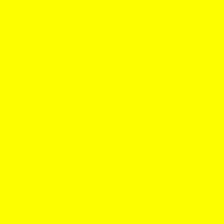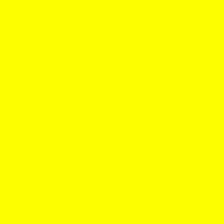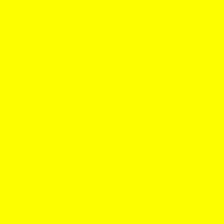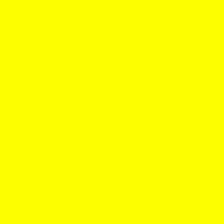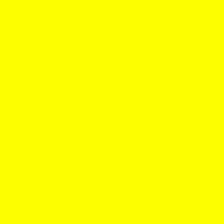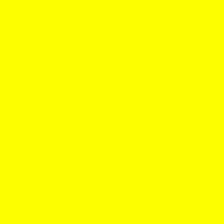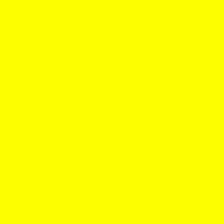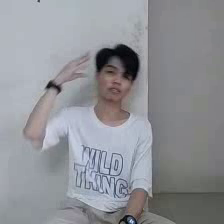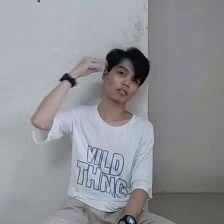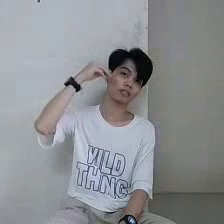Băn khoăn